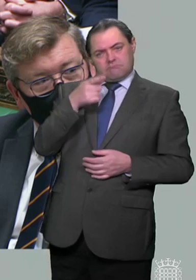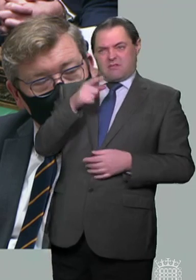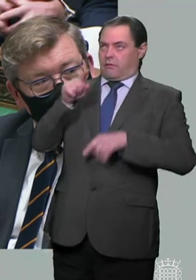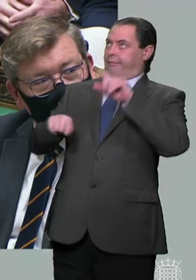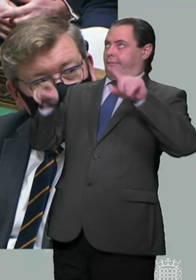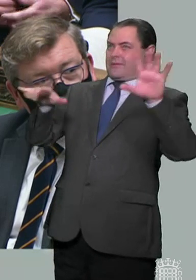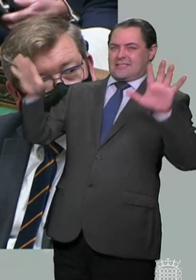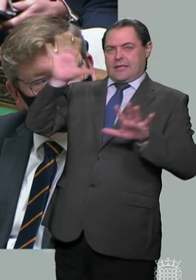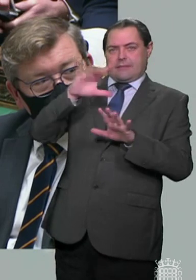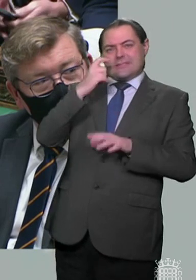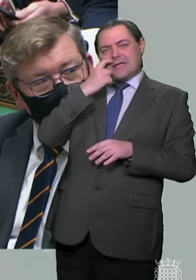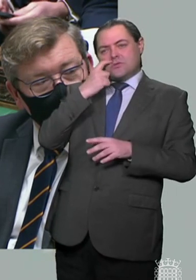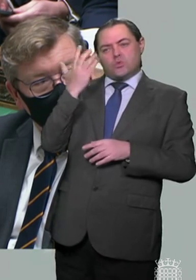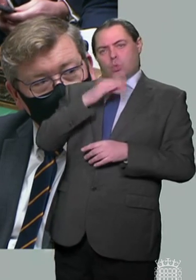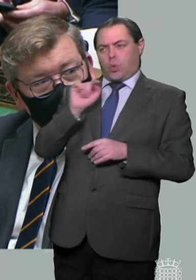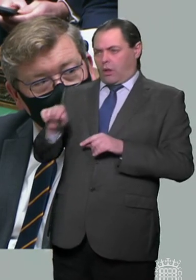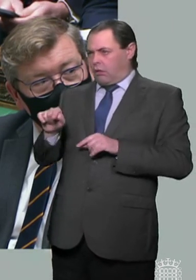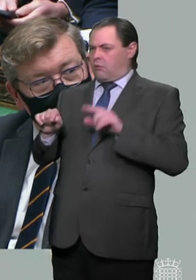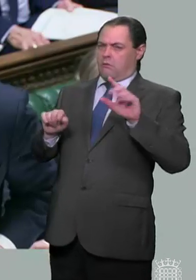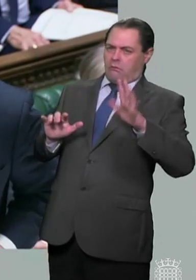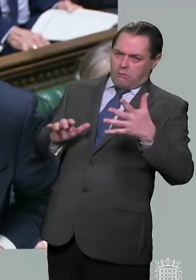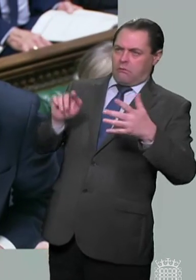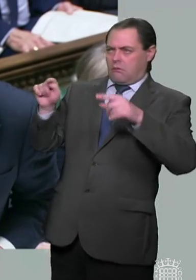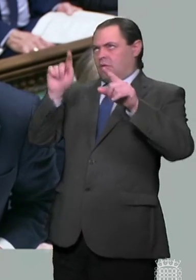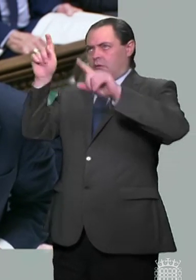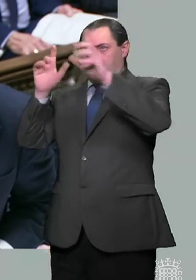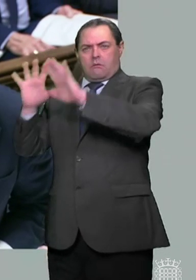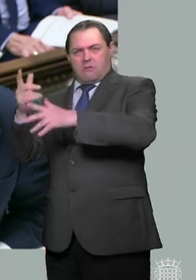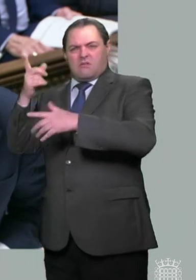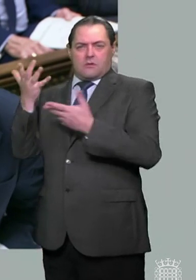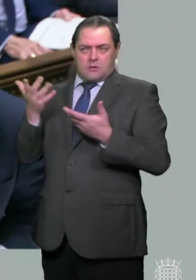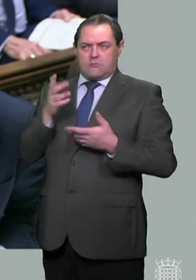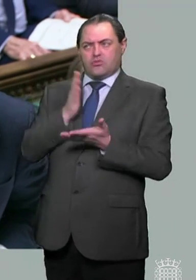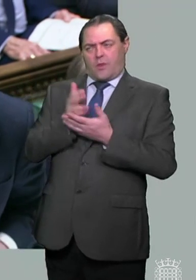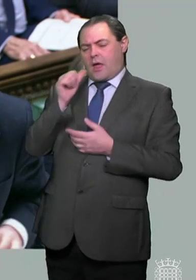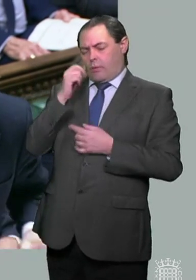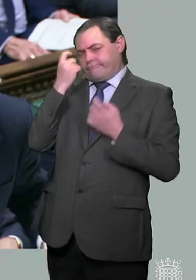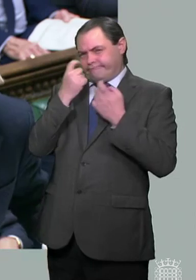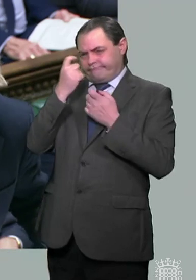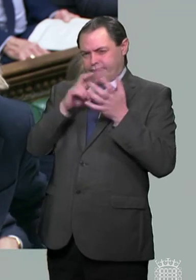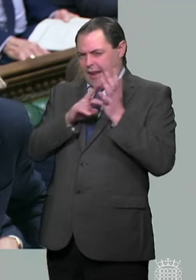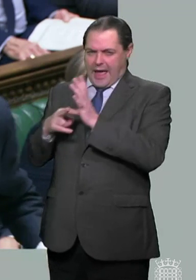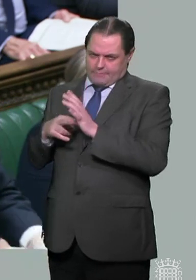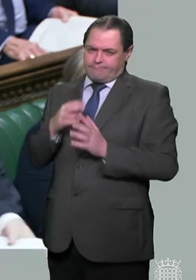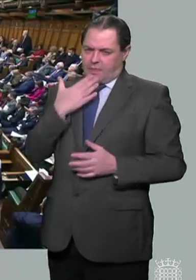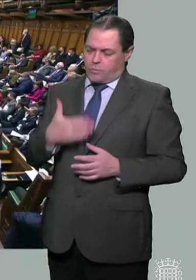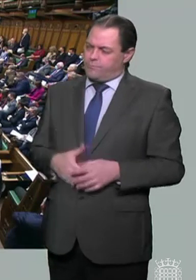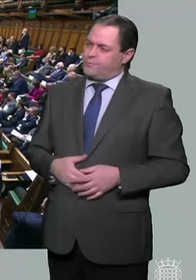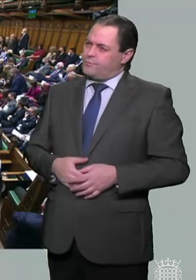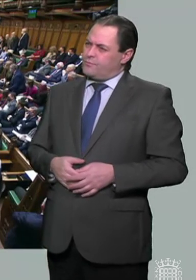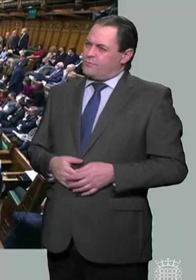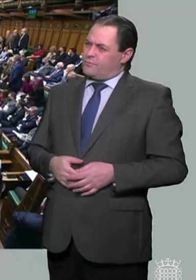I understand that it agrees with her about the uneven distribution of dental schools throughout the country, and I am sure that as it considers its next steps, it will have heard her appeal.